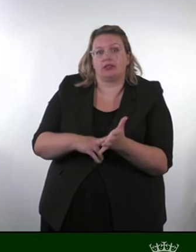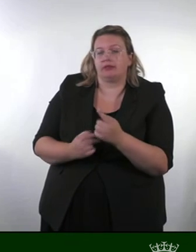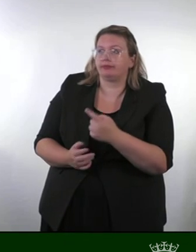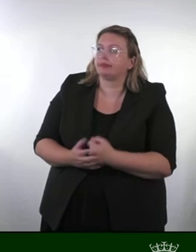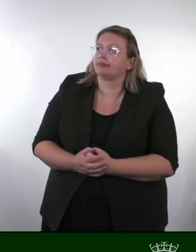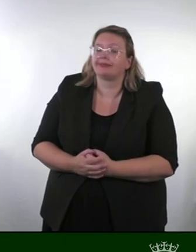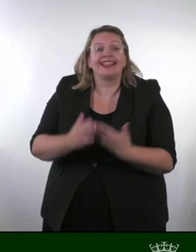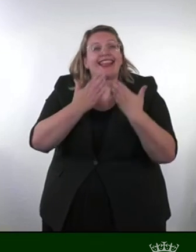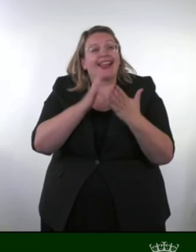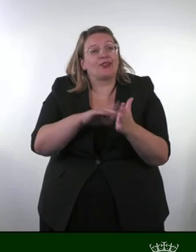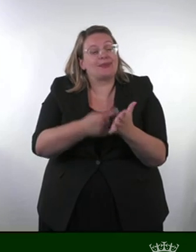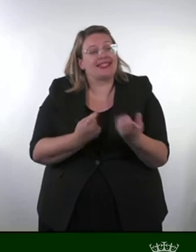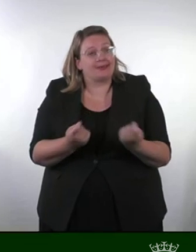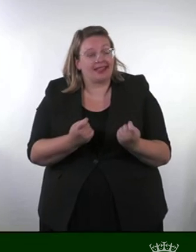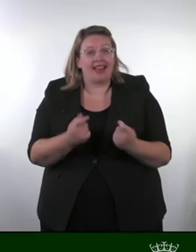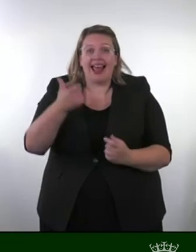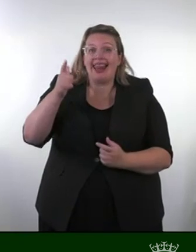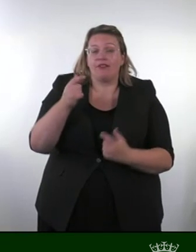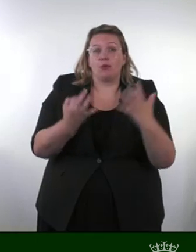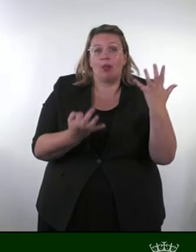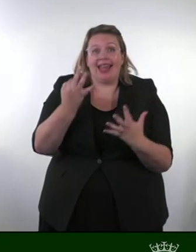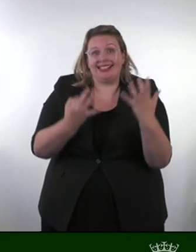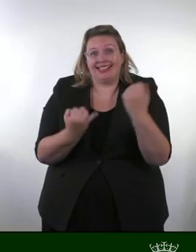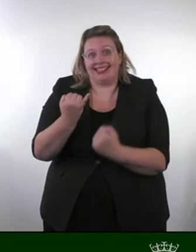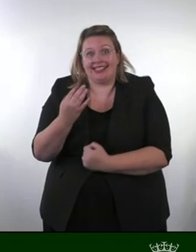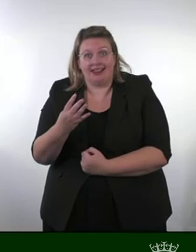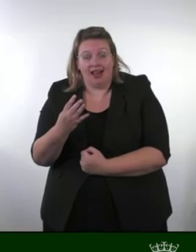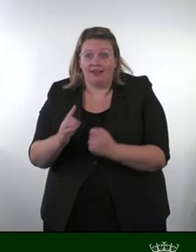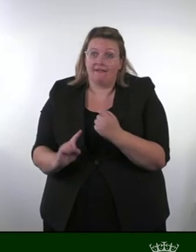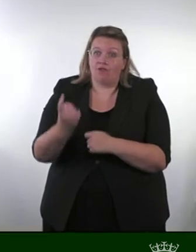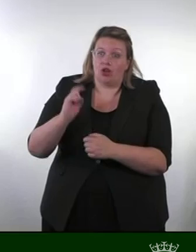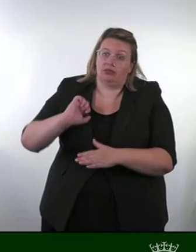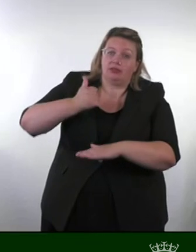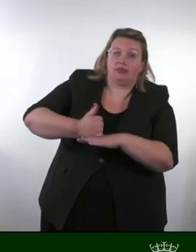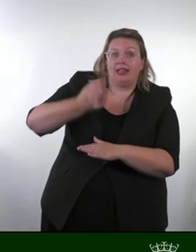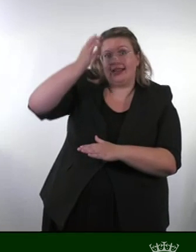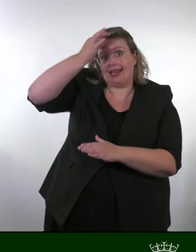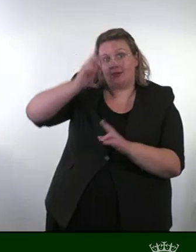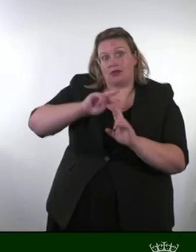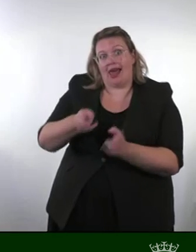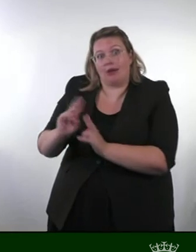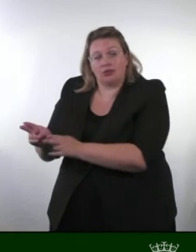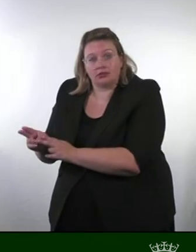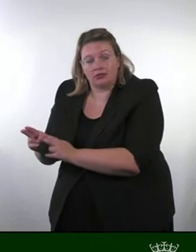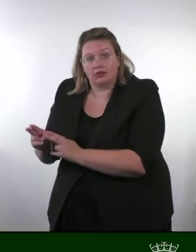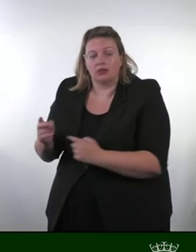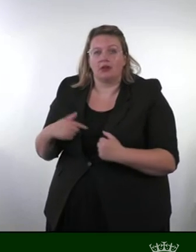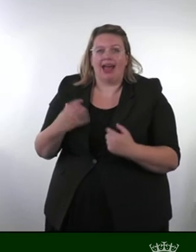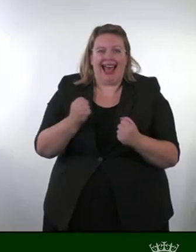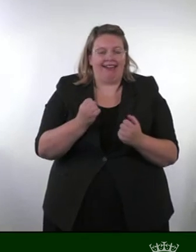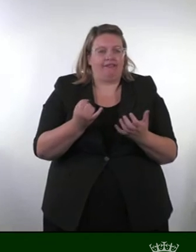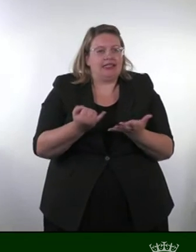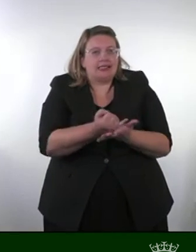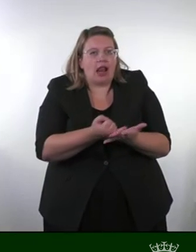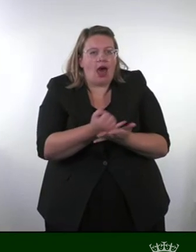Liverpool in 1869 was the first council to build council housing to replace overcrowded slums.